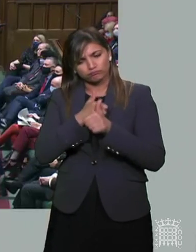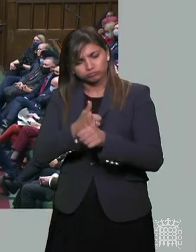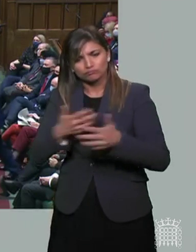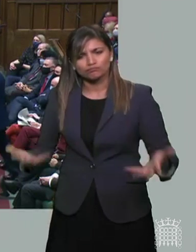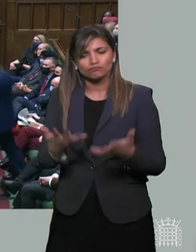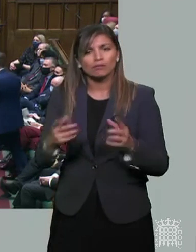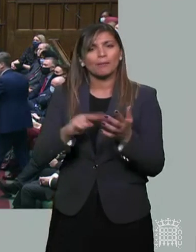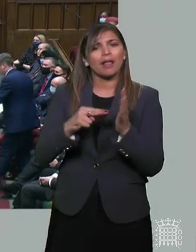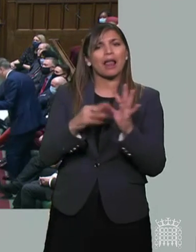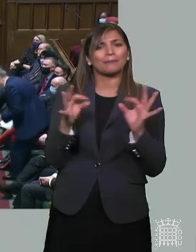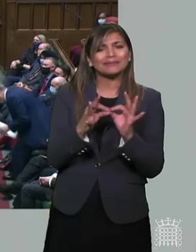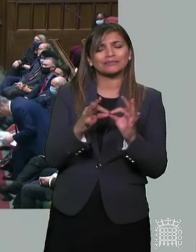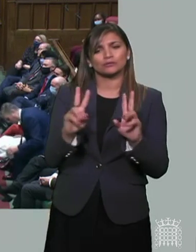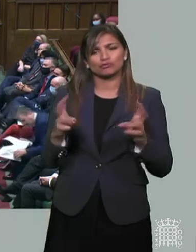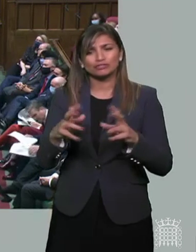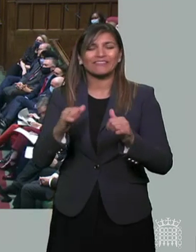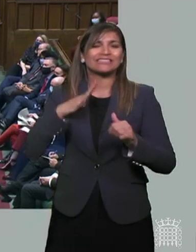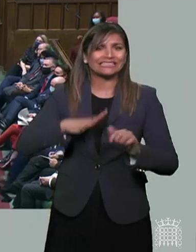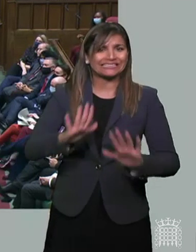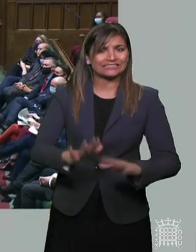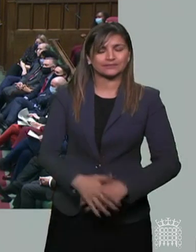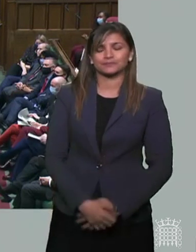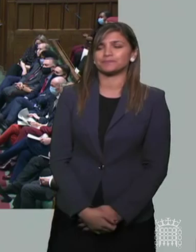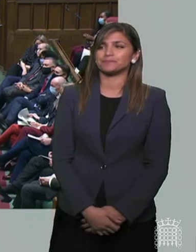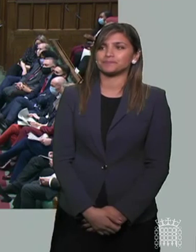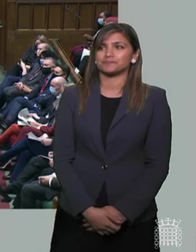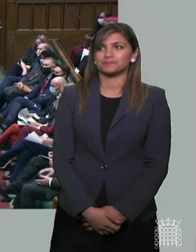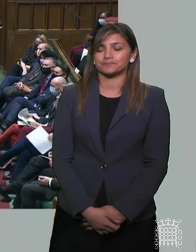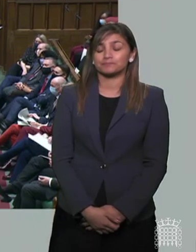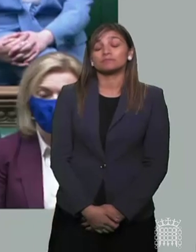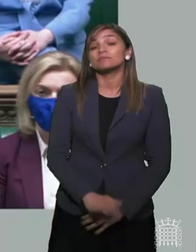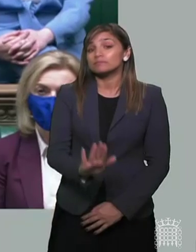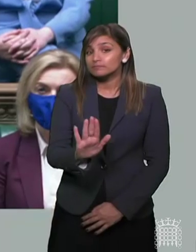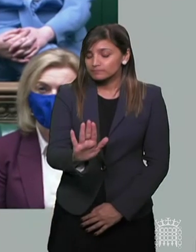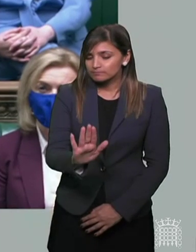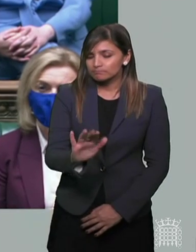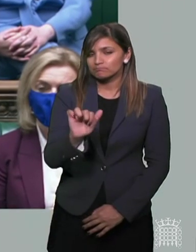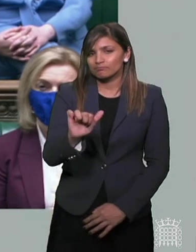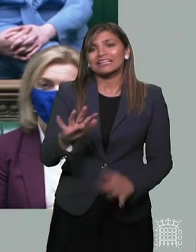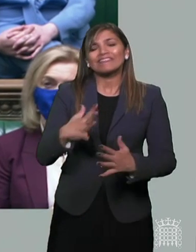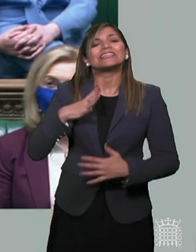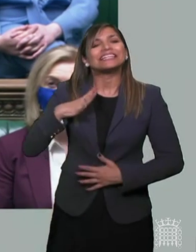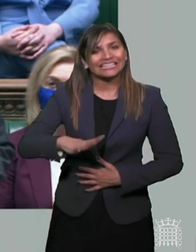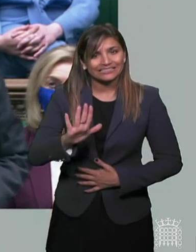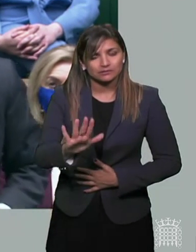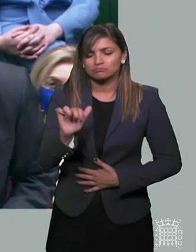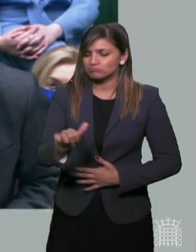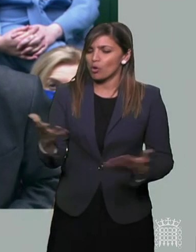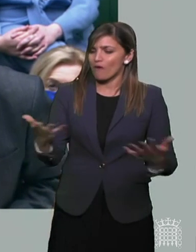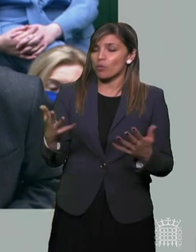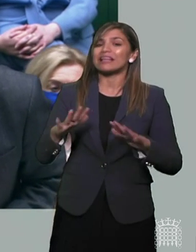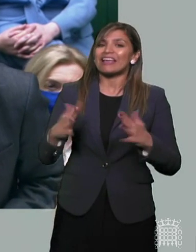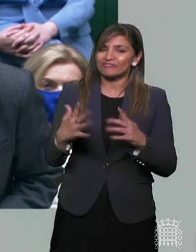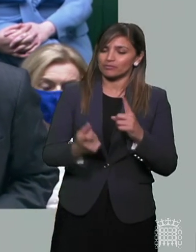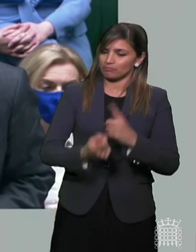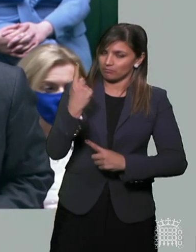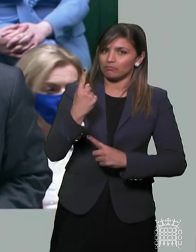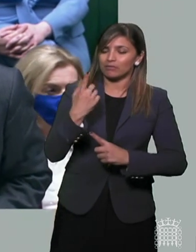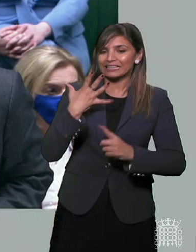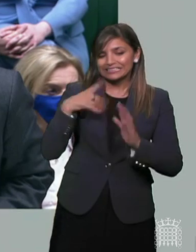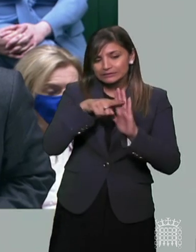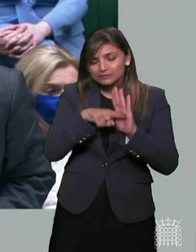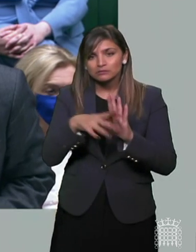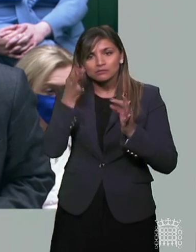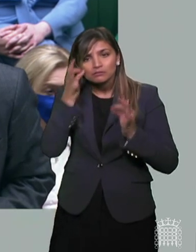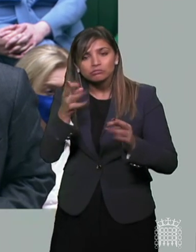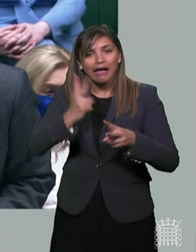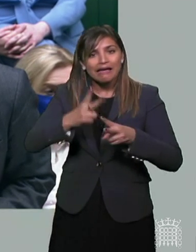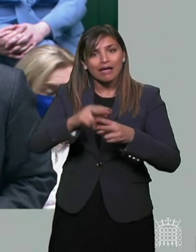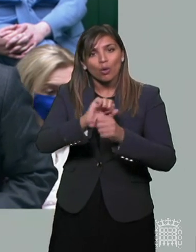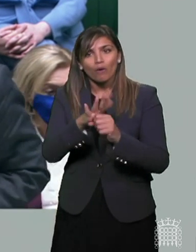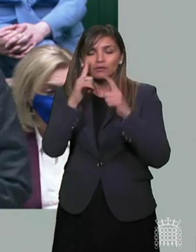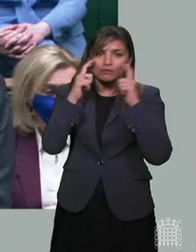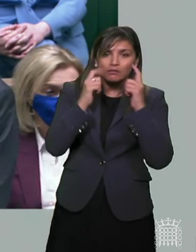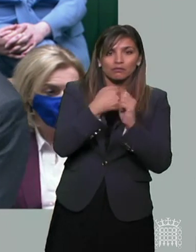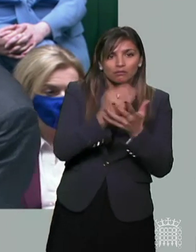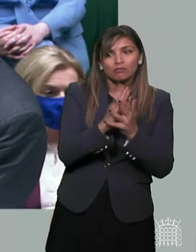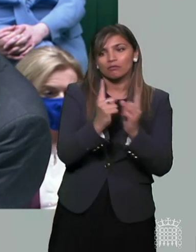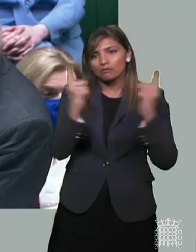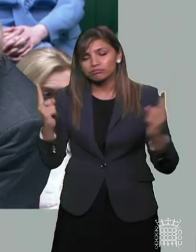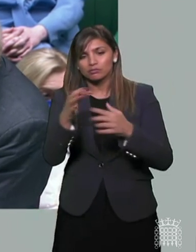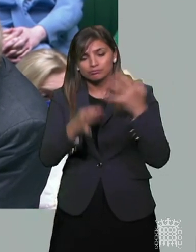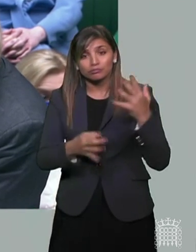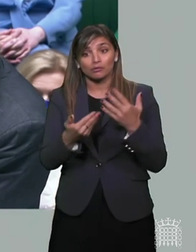Yes, if further measures are needed, as the House will understand—if further regulation is needed—of course this House will have a further say.